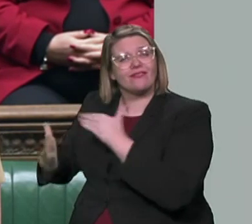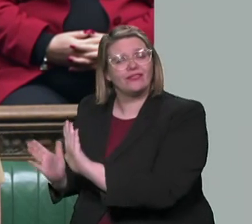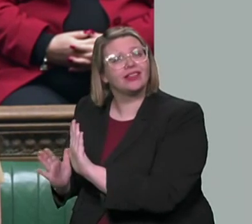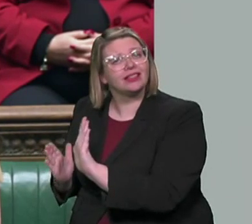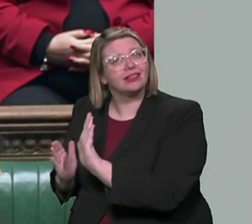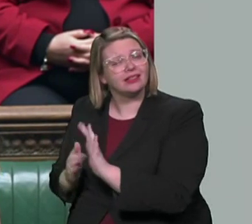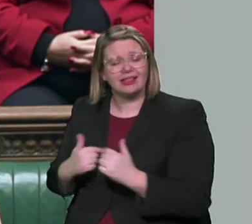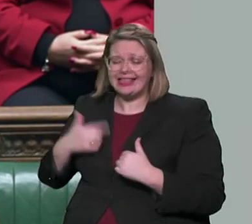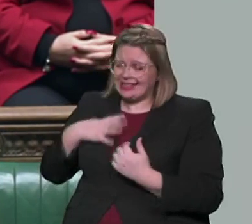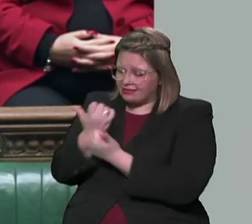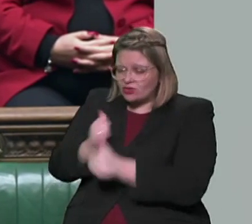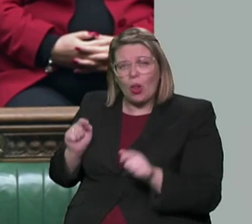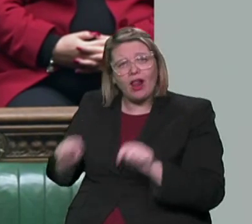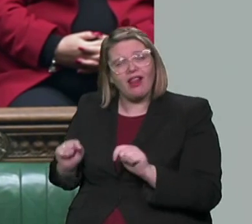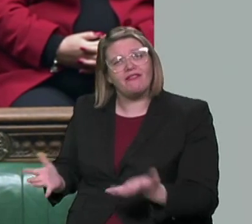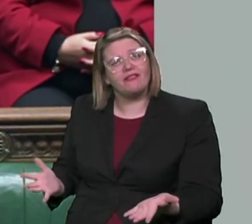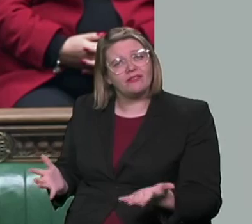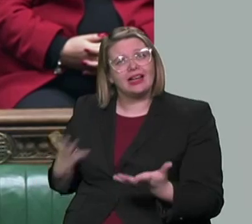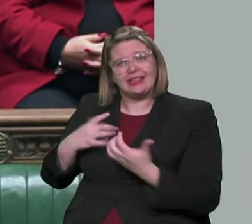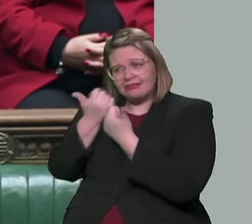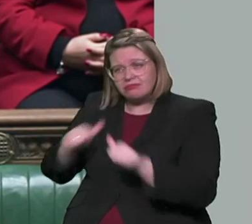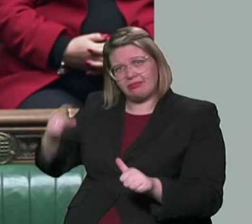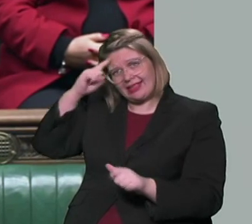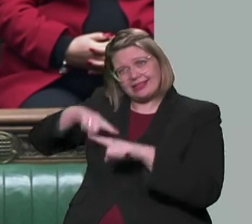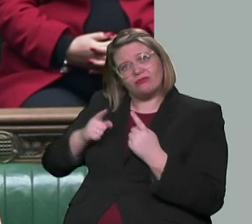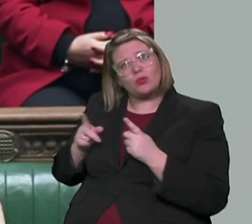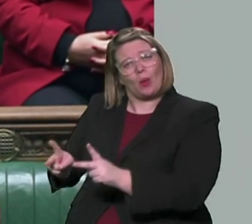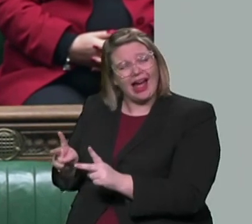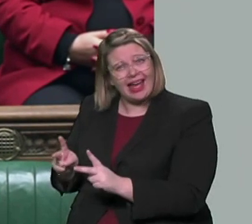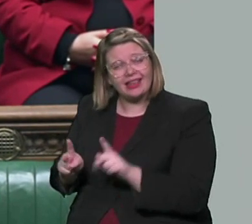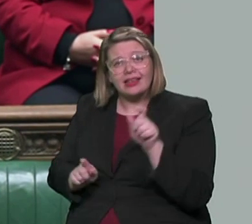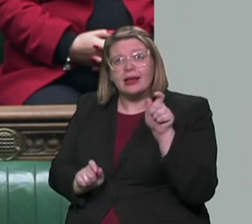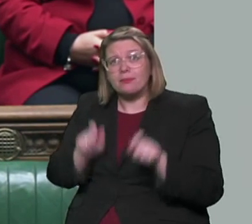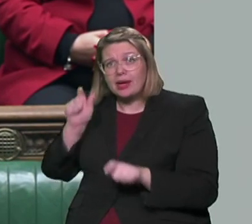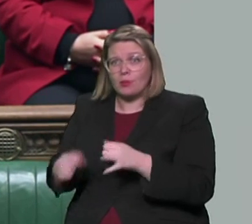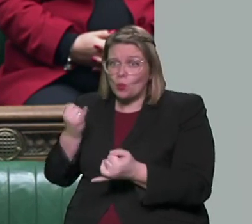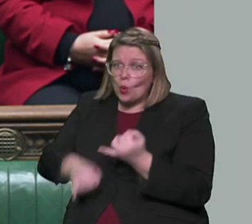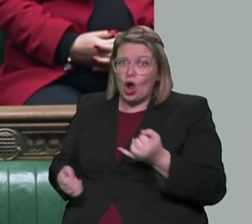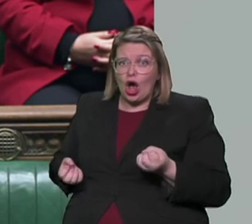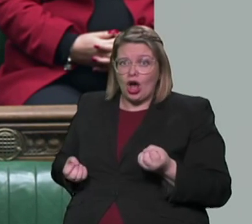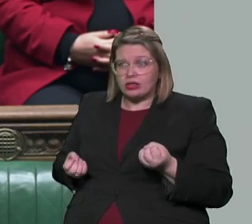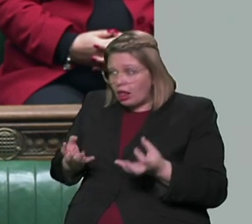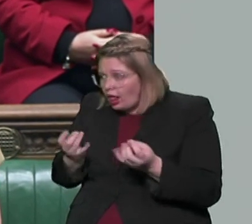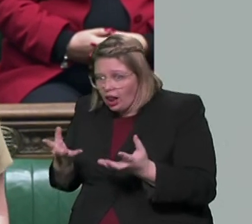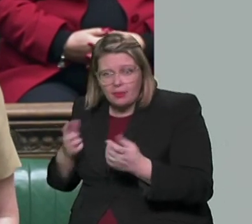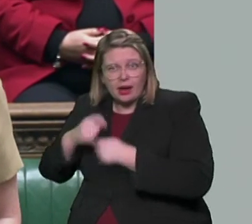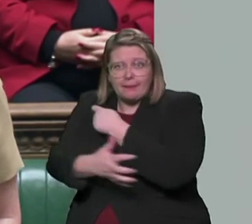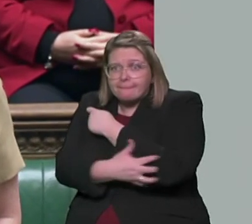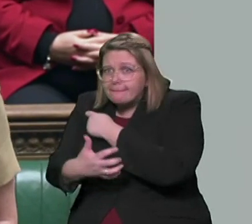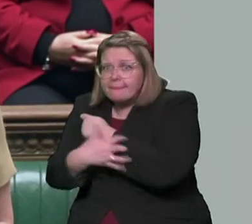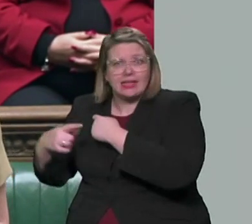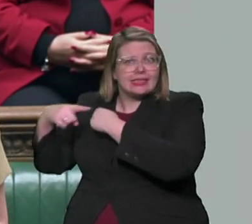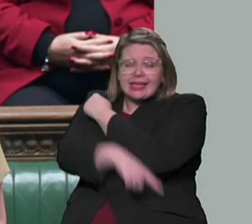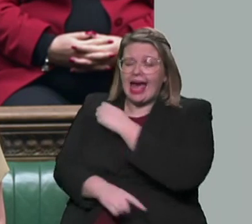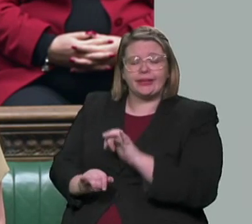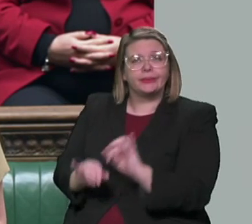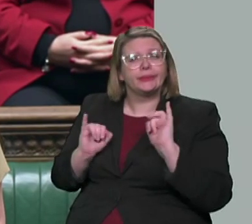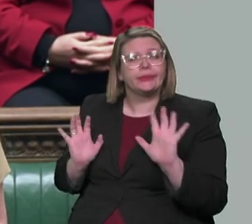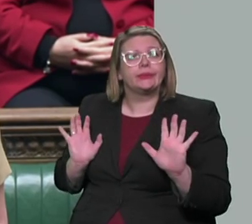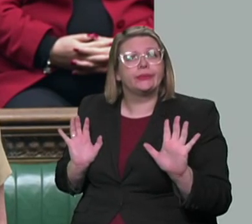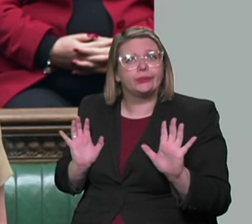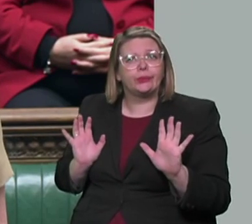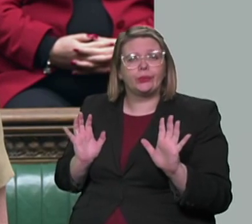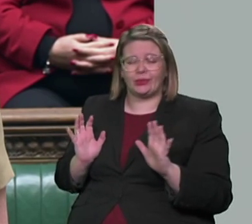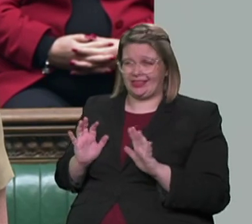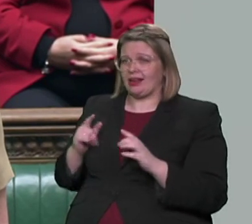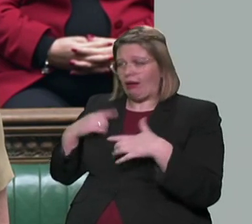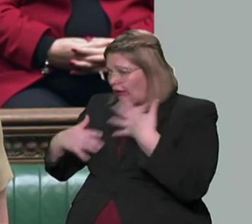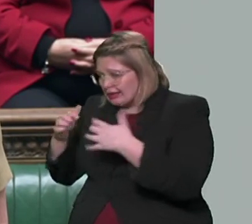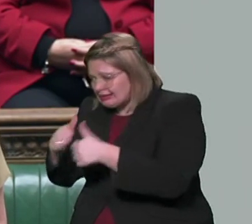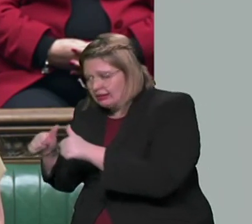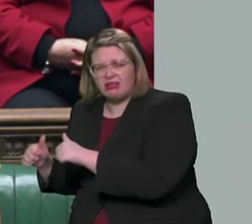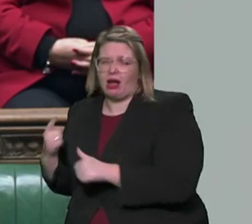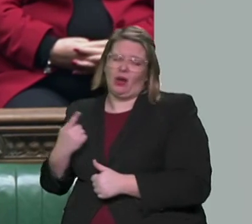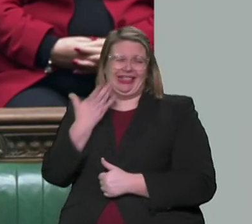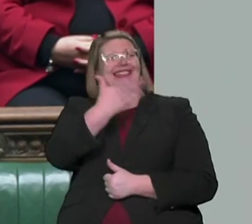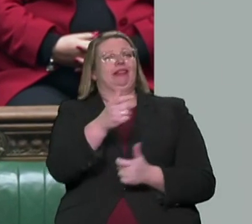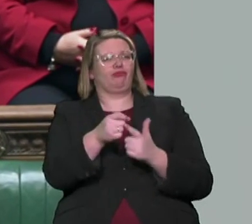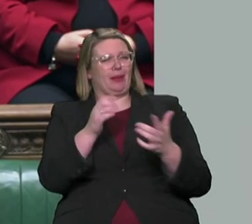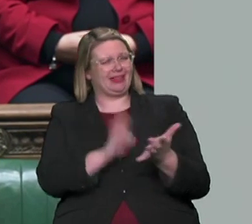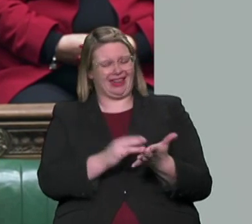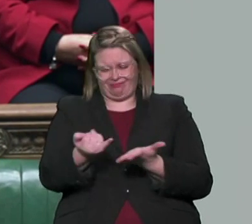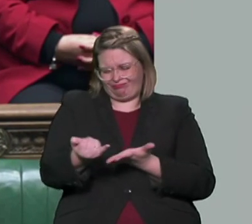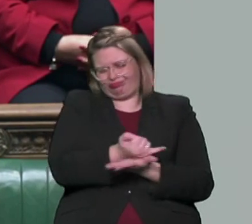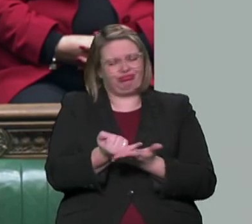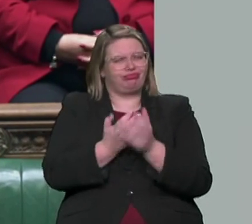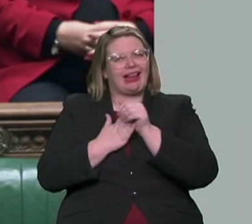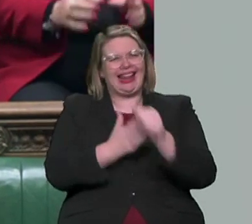We need serious solutions to stop people falling into poverty or debt, but instead we have this Prime Minister and his incompetent leadership.